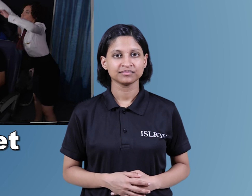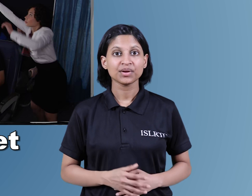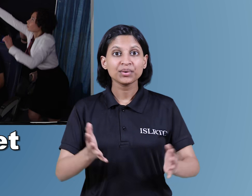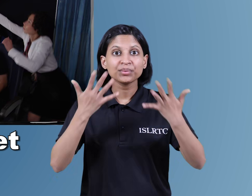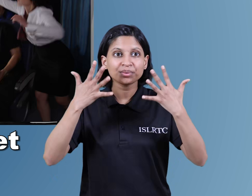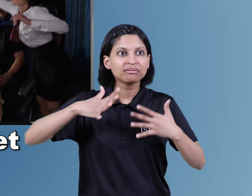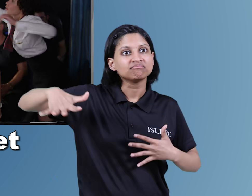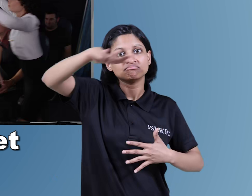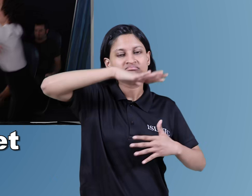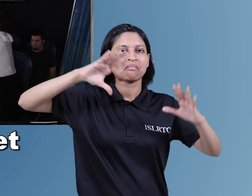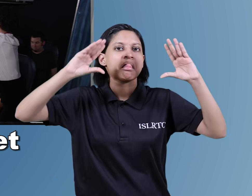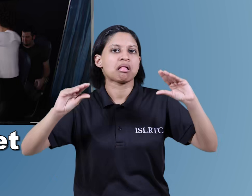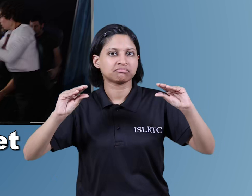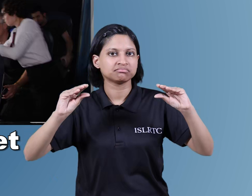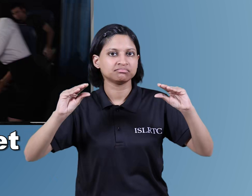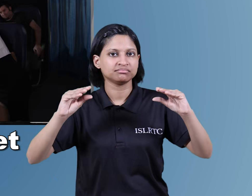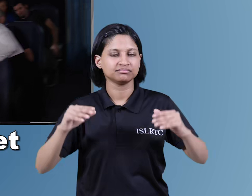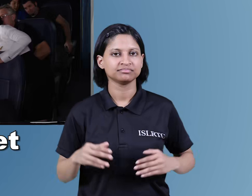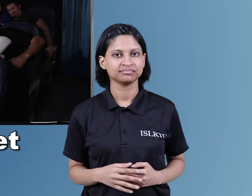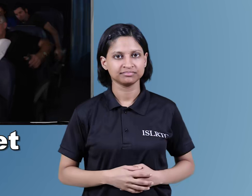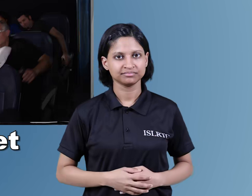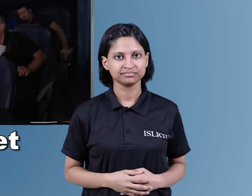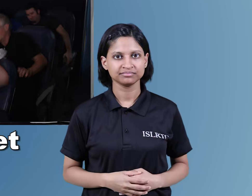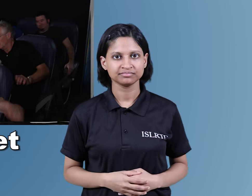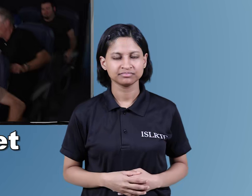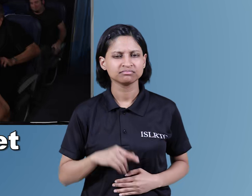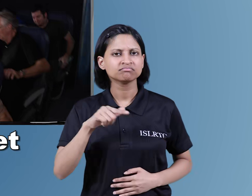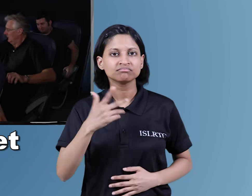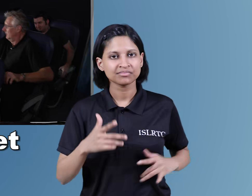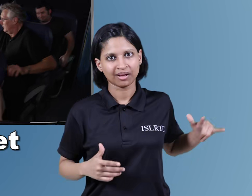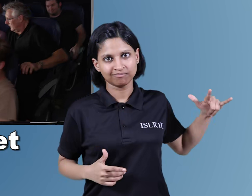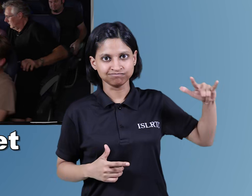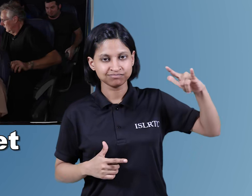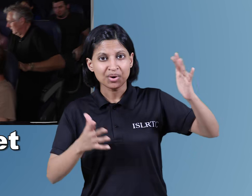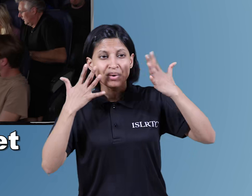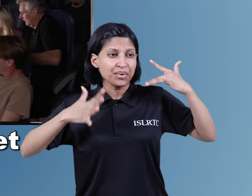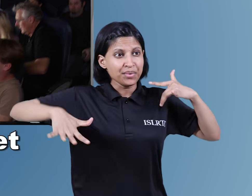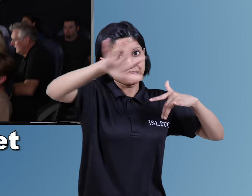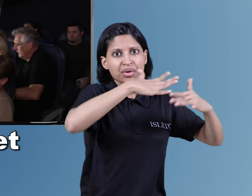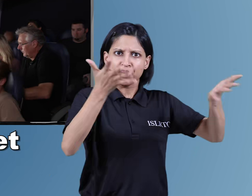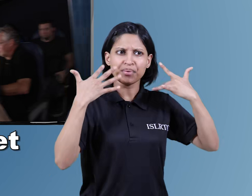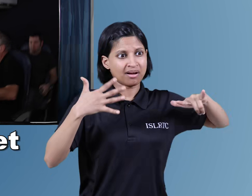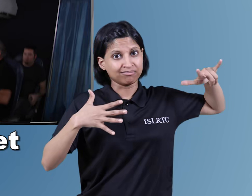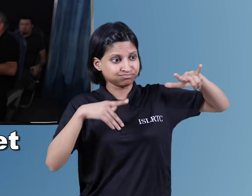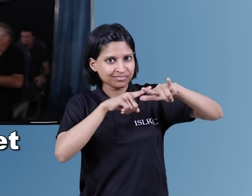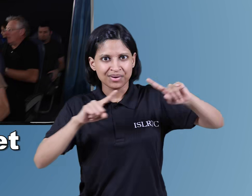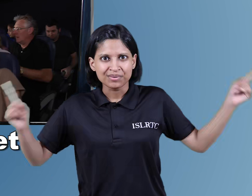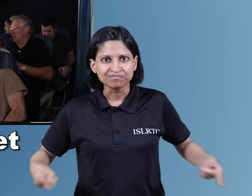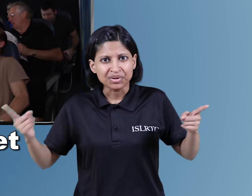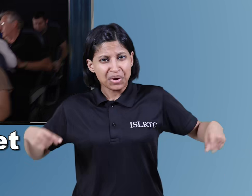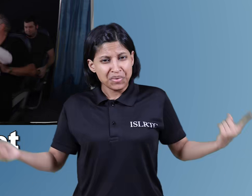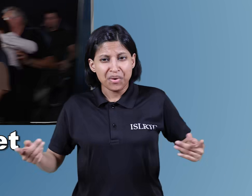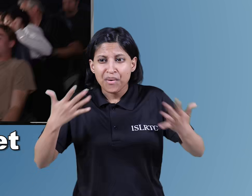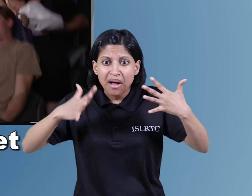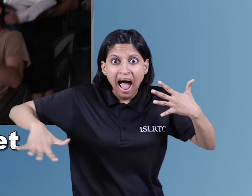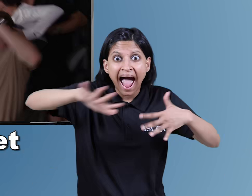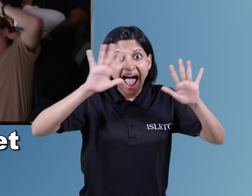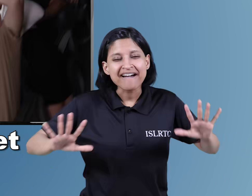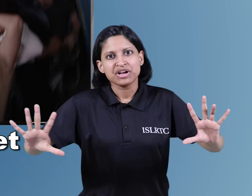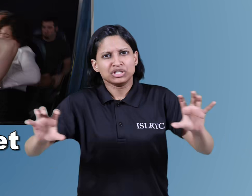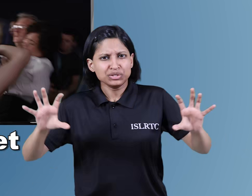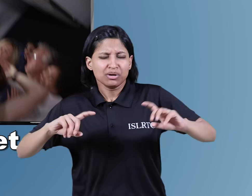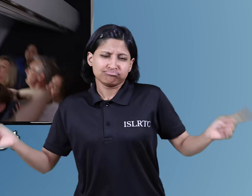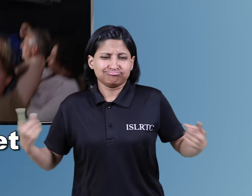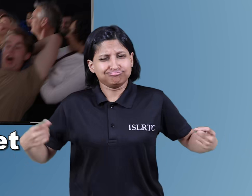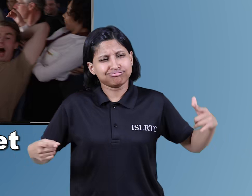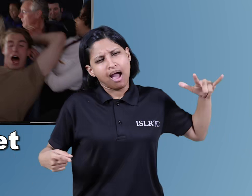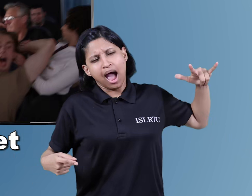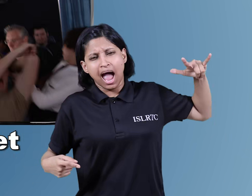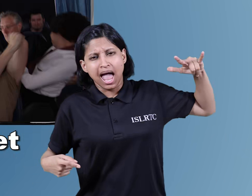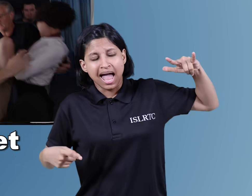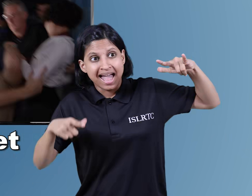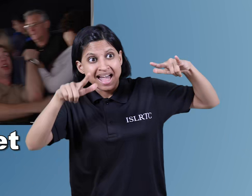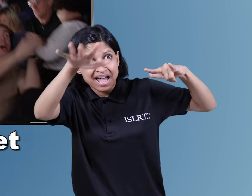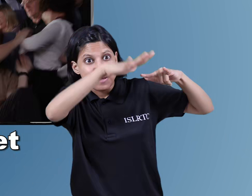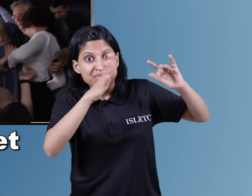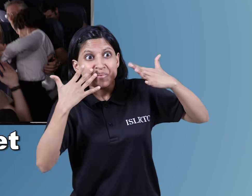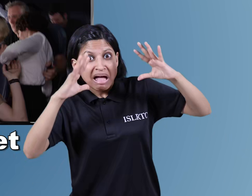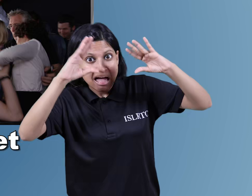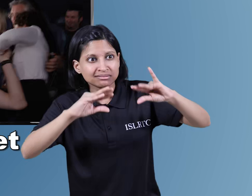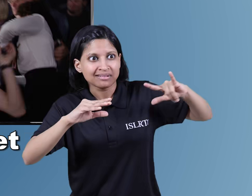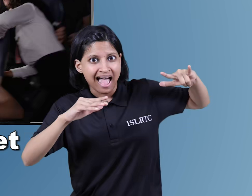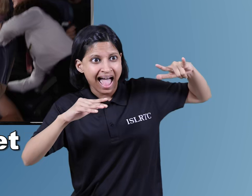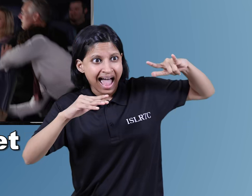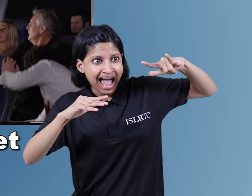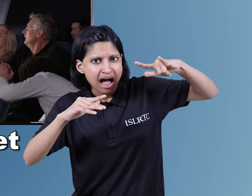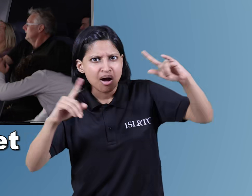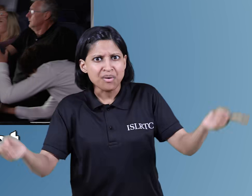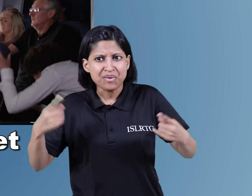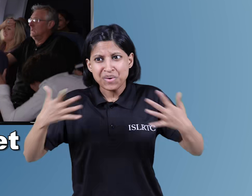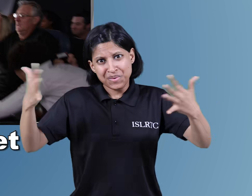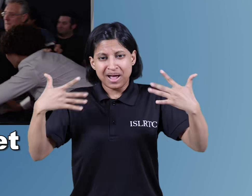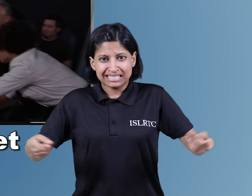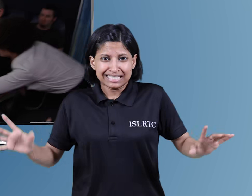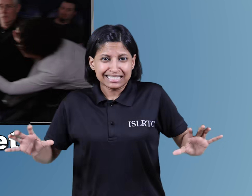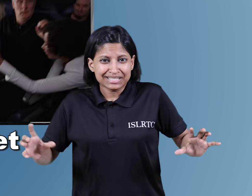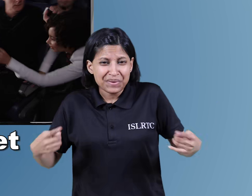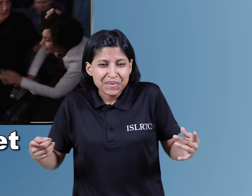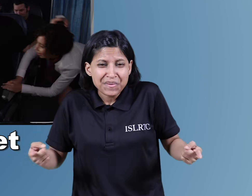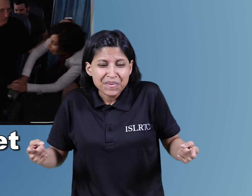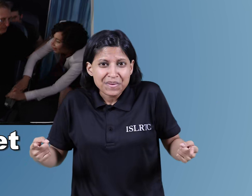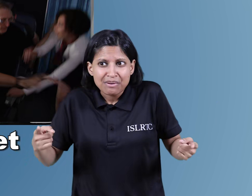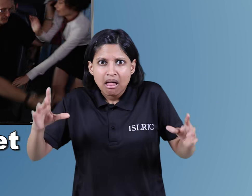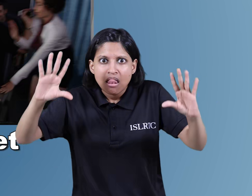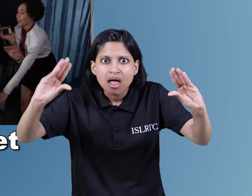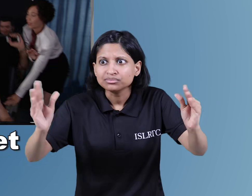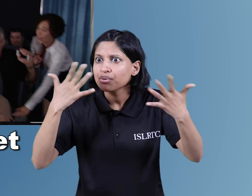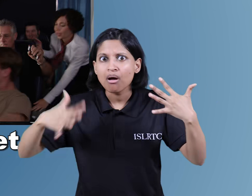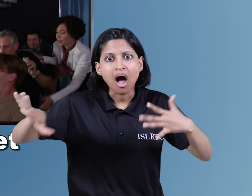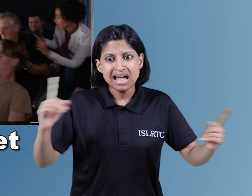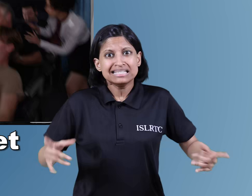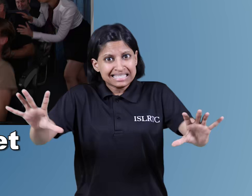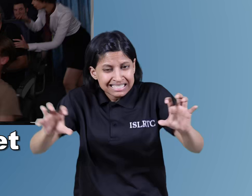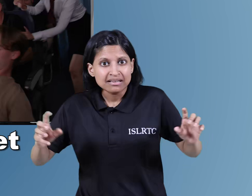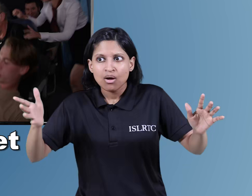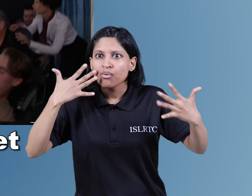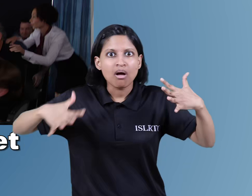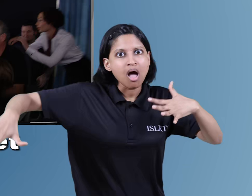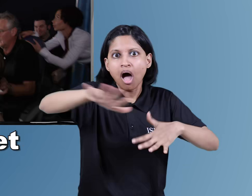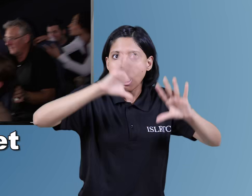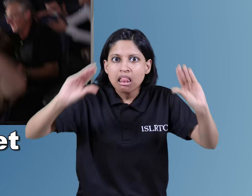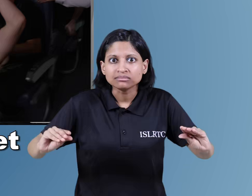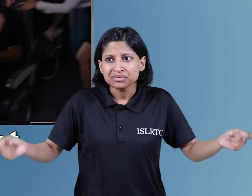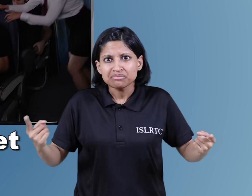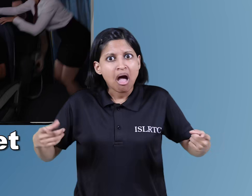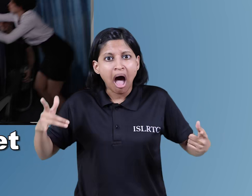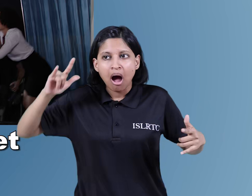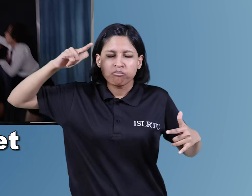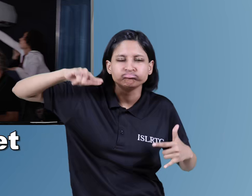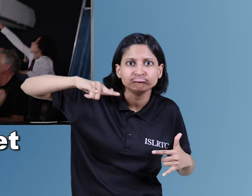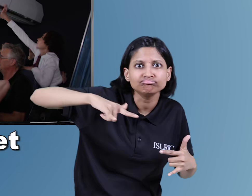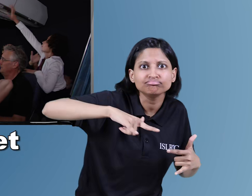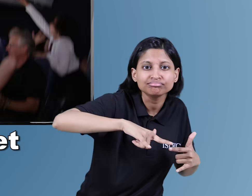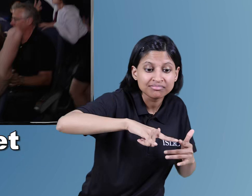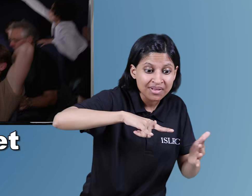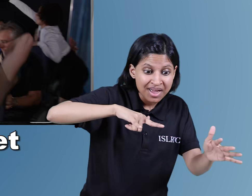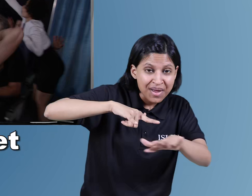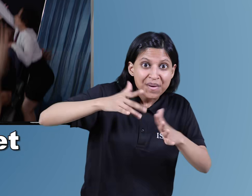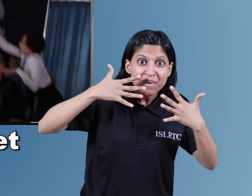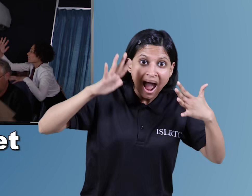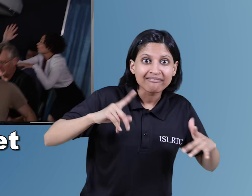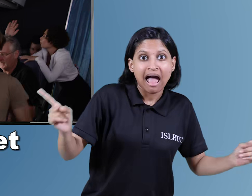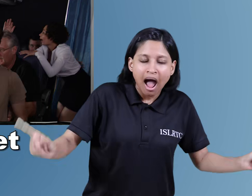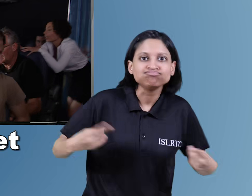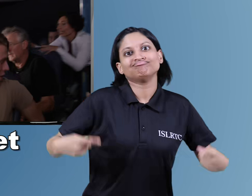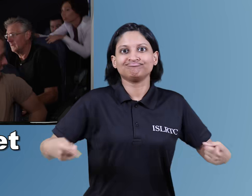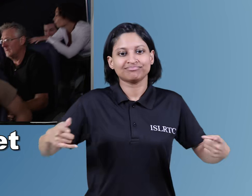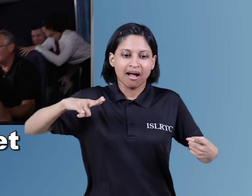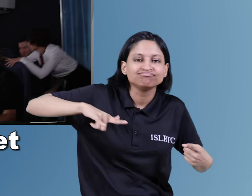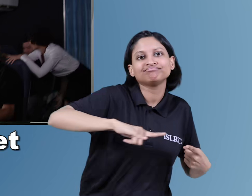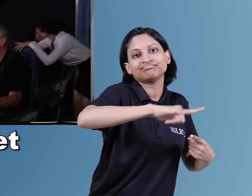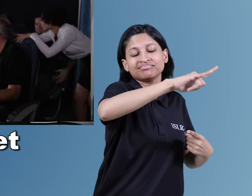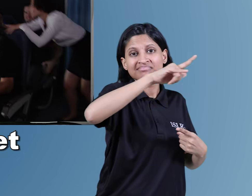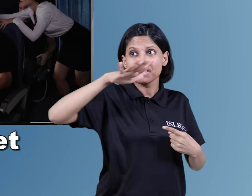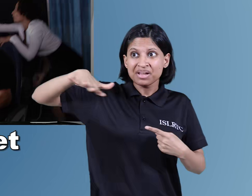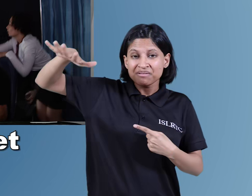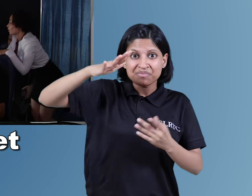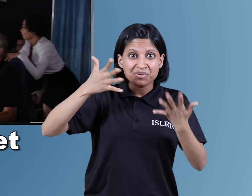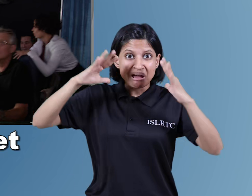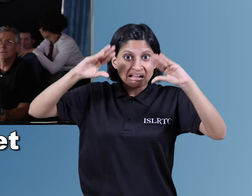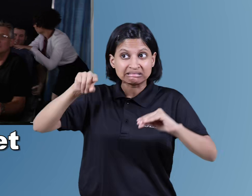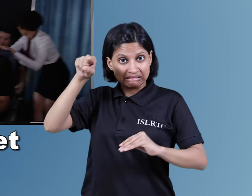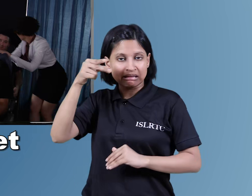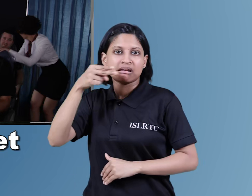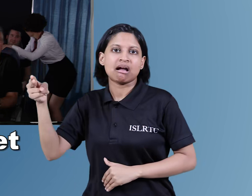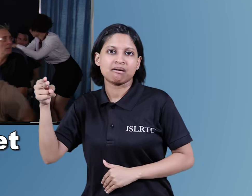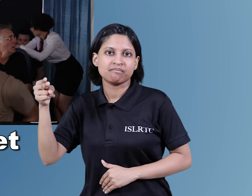Air Pocket A sudden drop in air pressure that causes turbulence and may make an aircraft momentarily lose altitude.